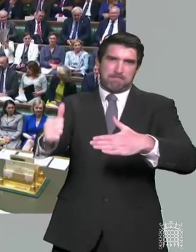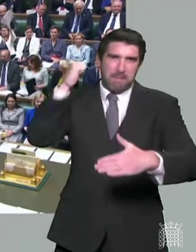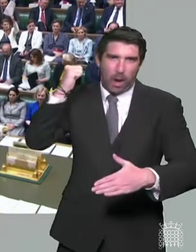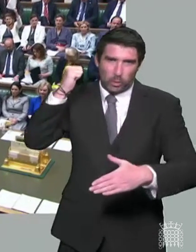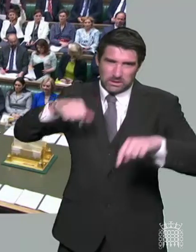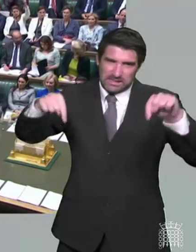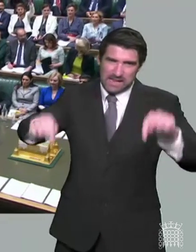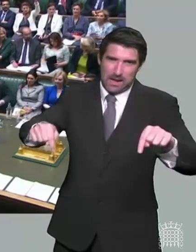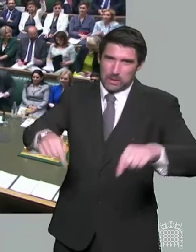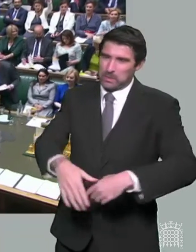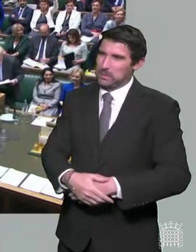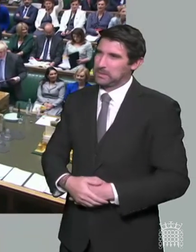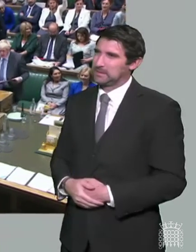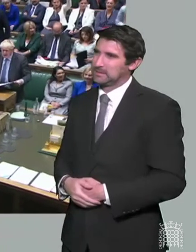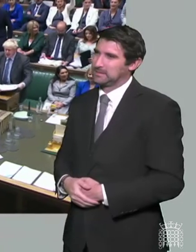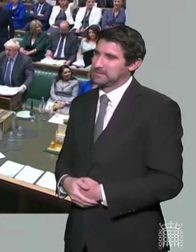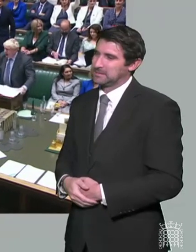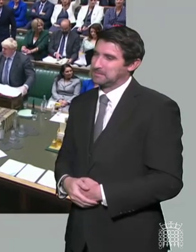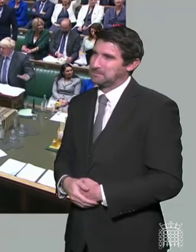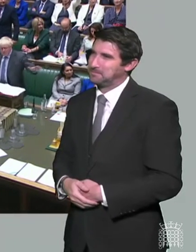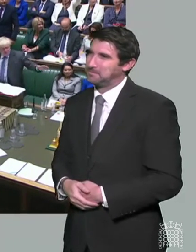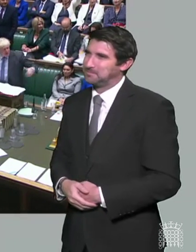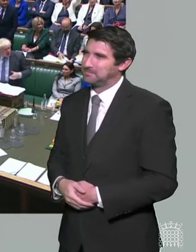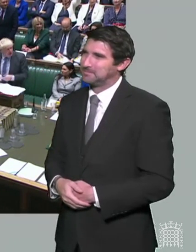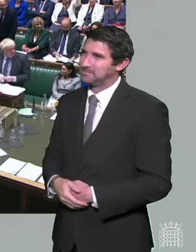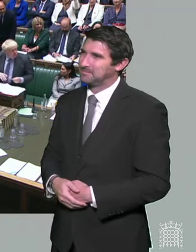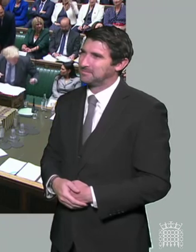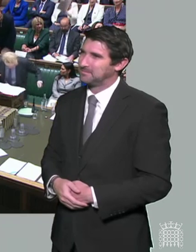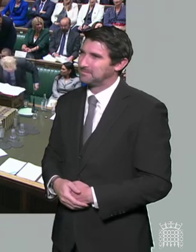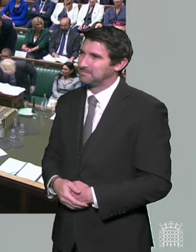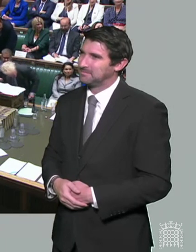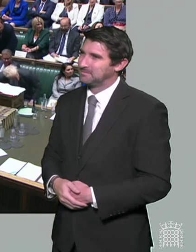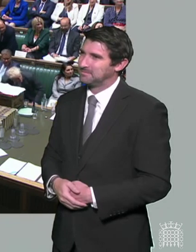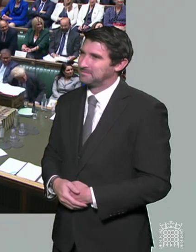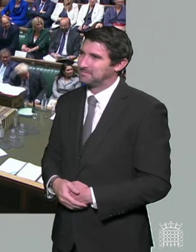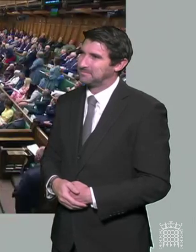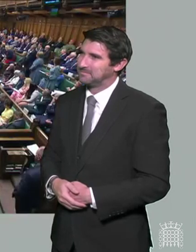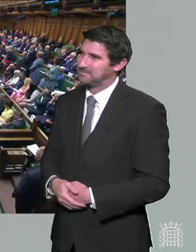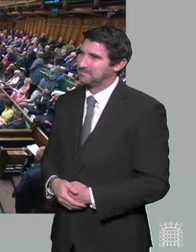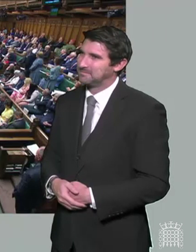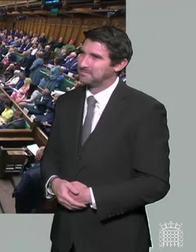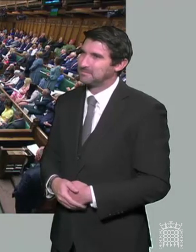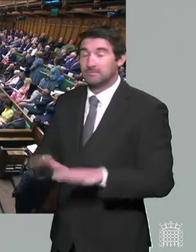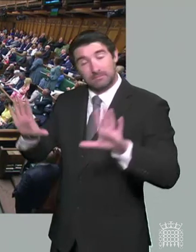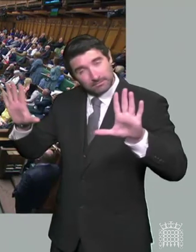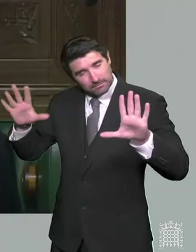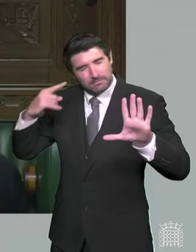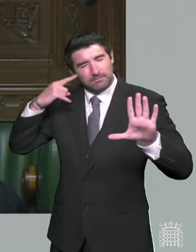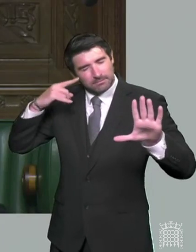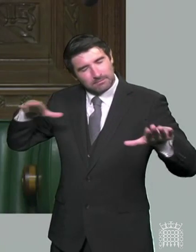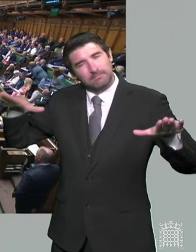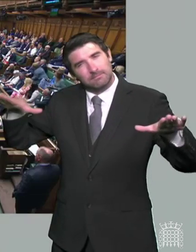Order. Let us hear the Prime Minister.